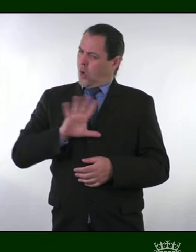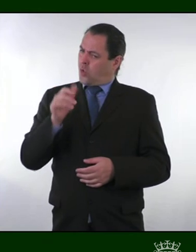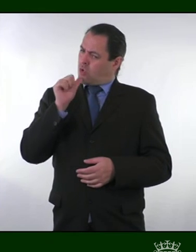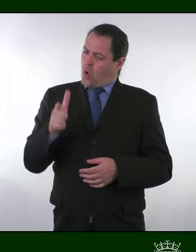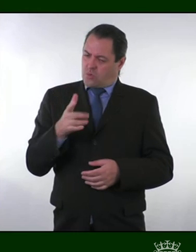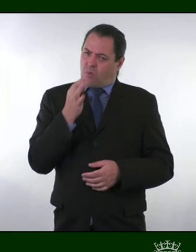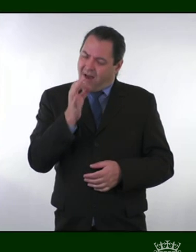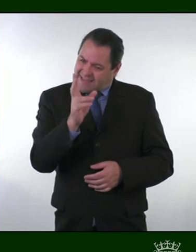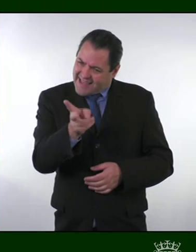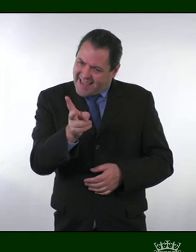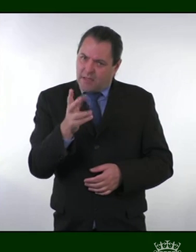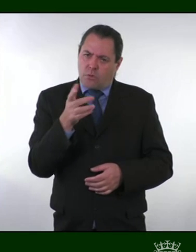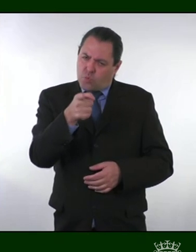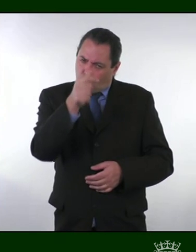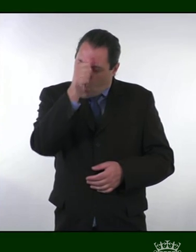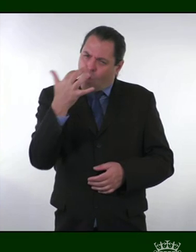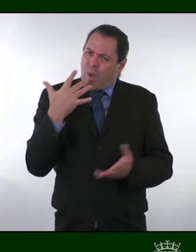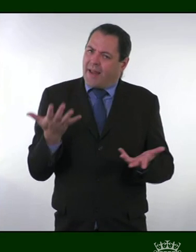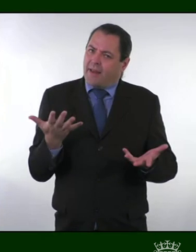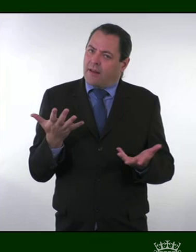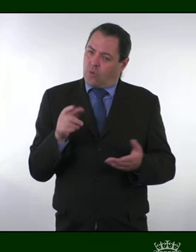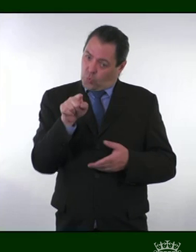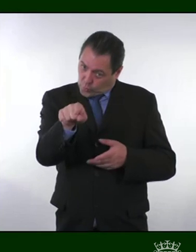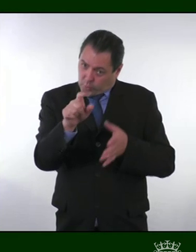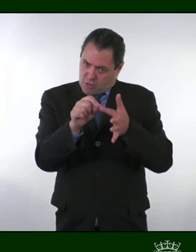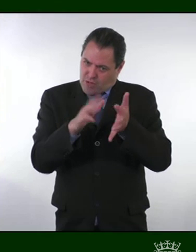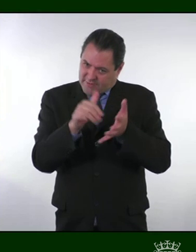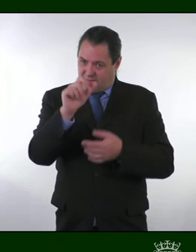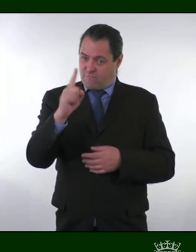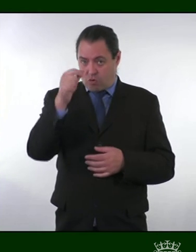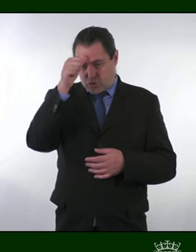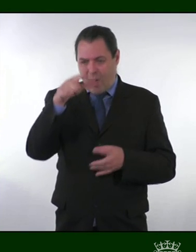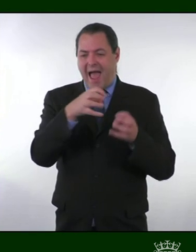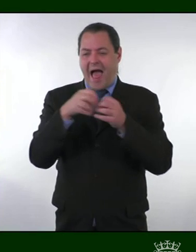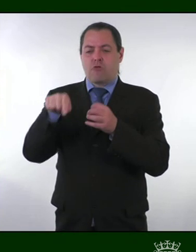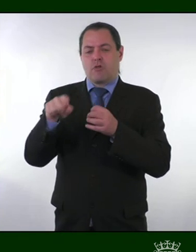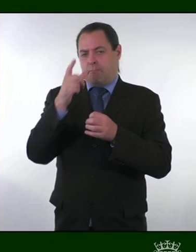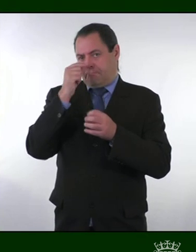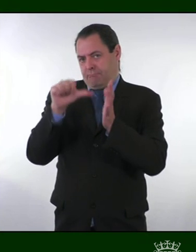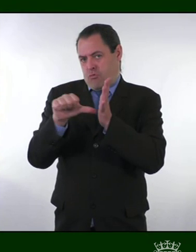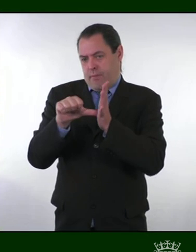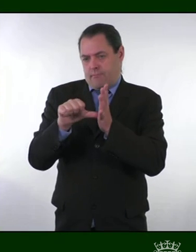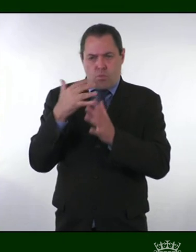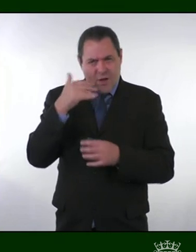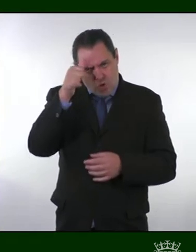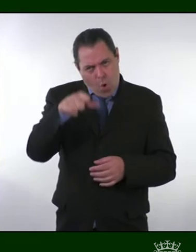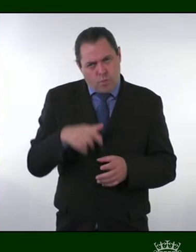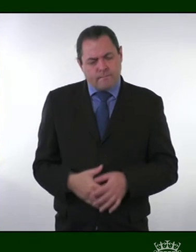Let me ask again: when did the Prime Minister first know that there would be a problem with the algorithm?